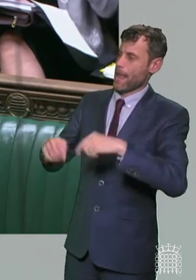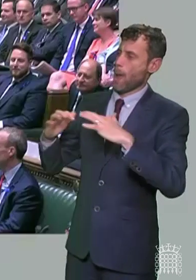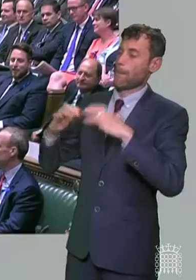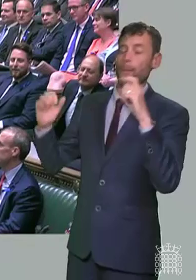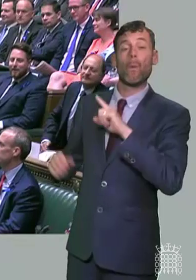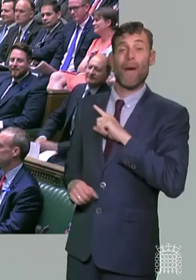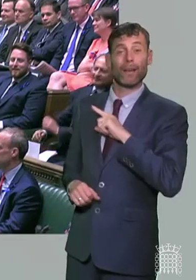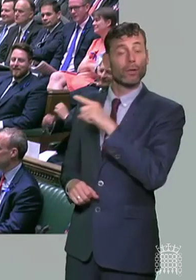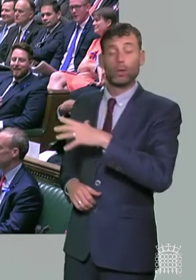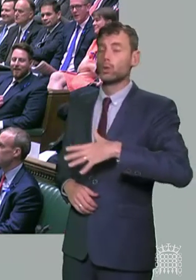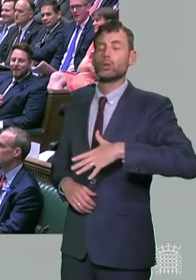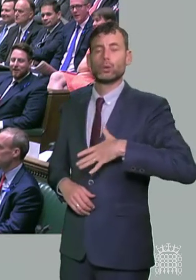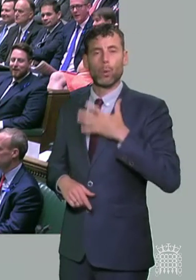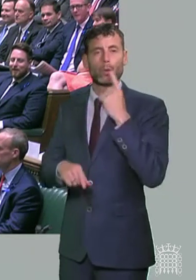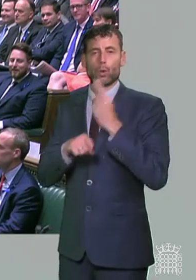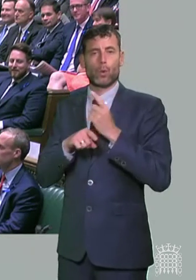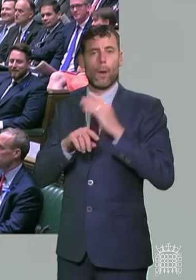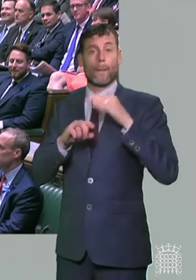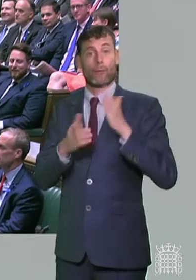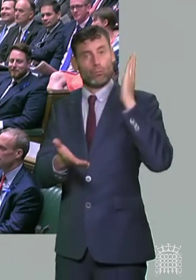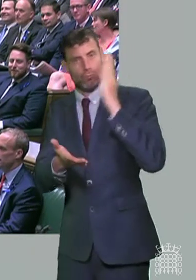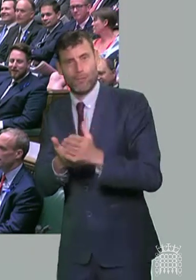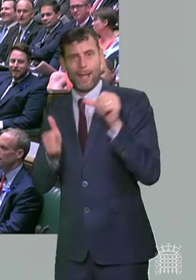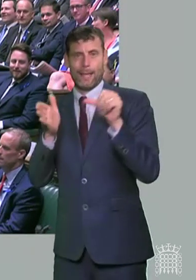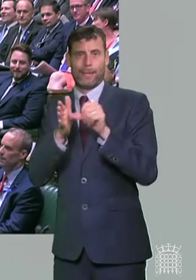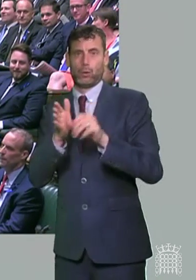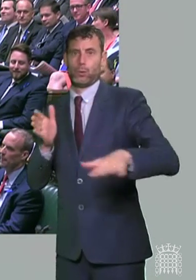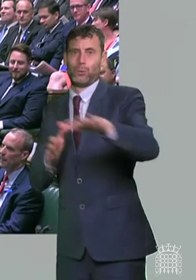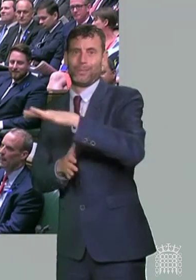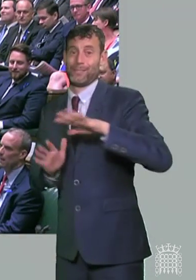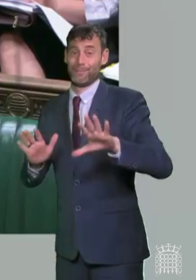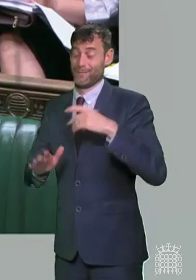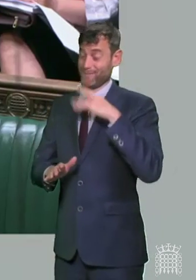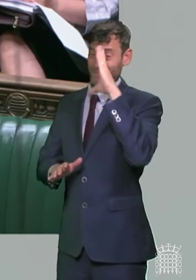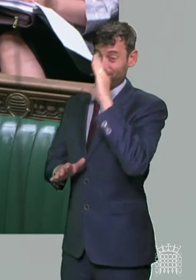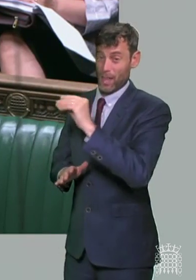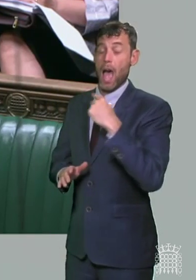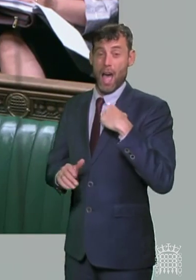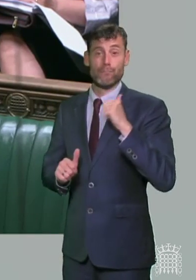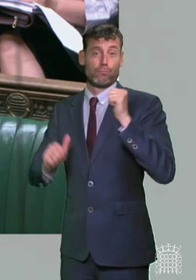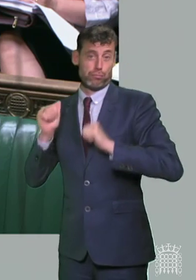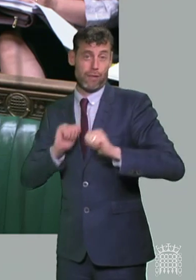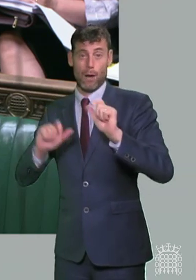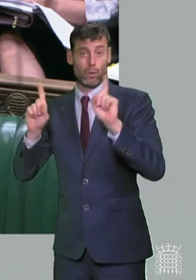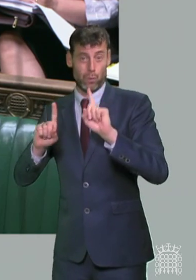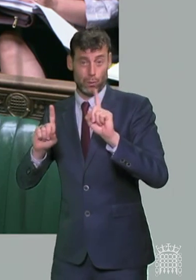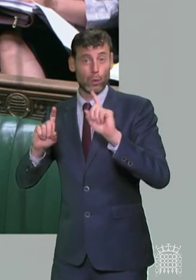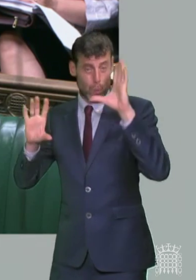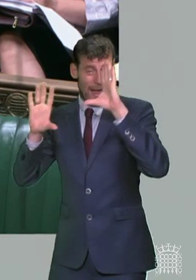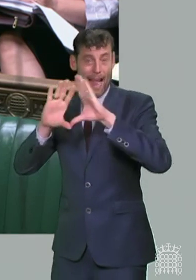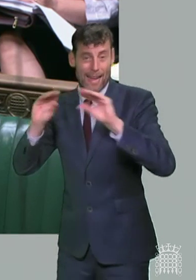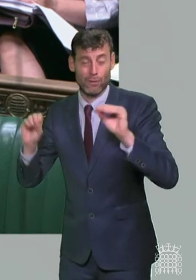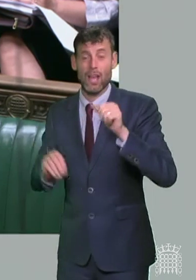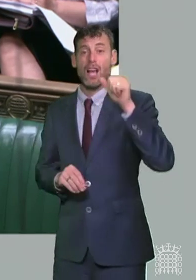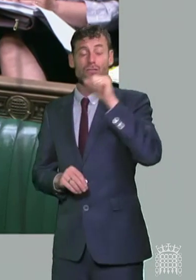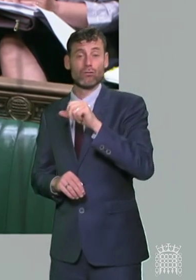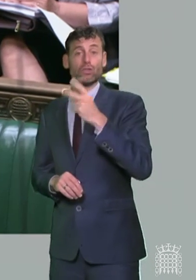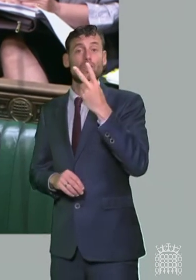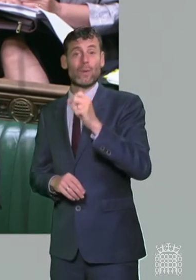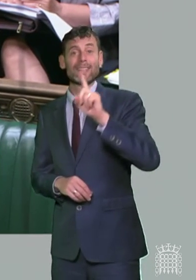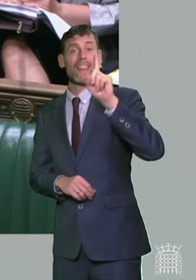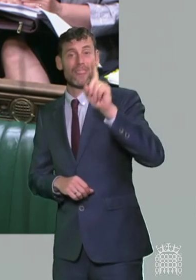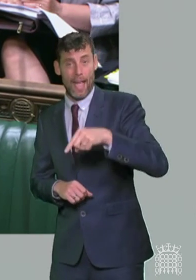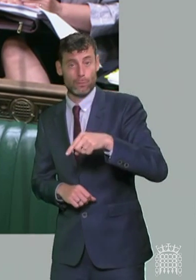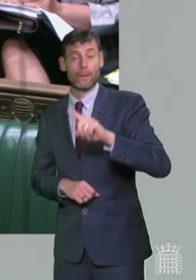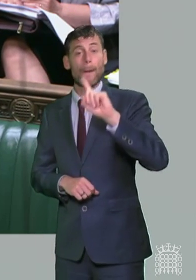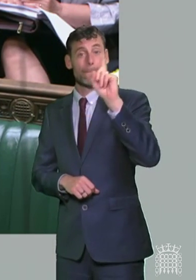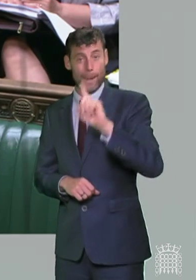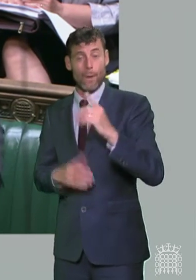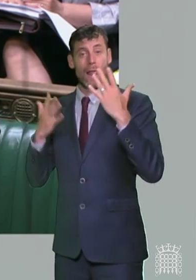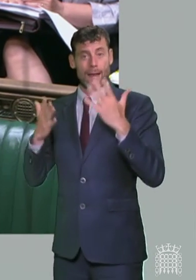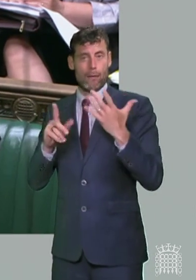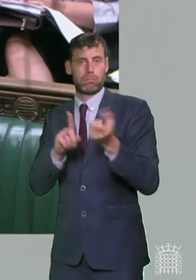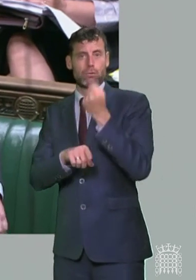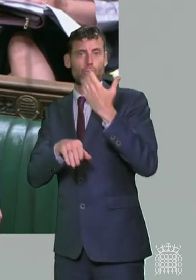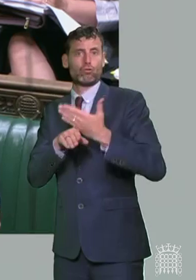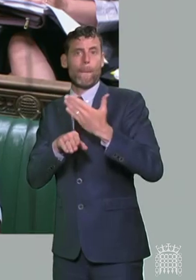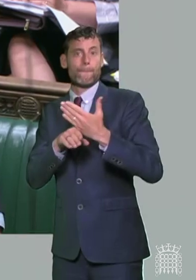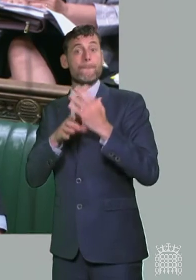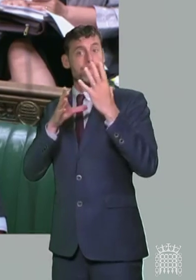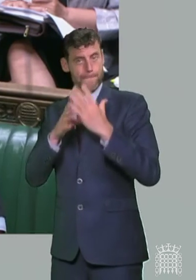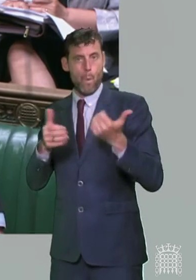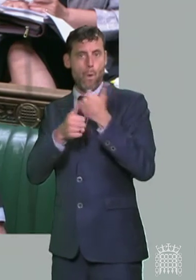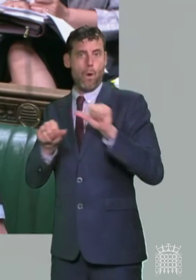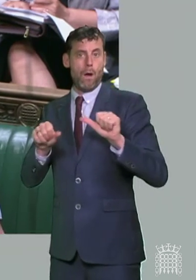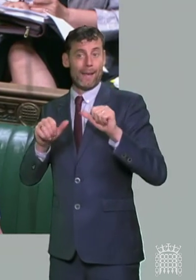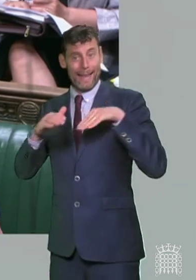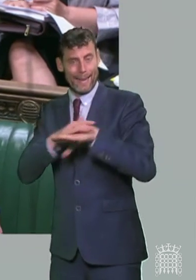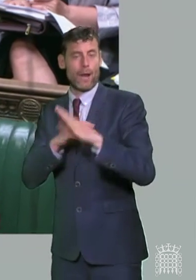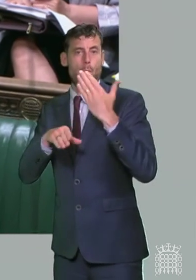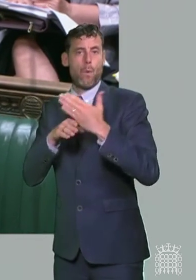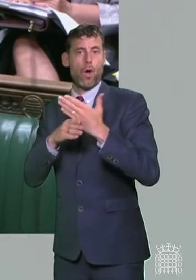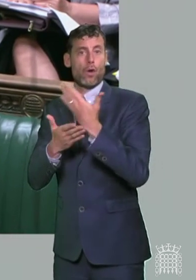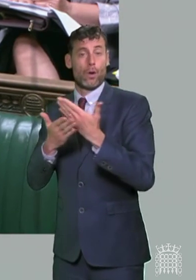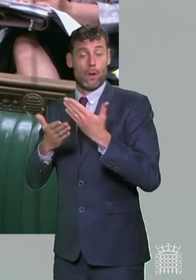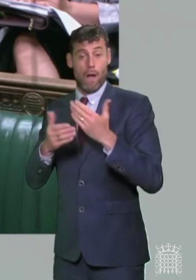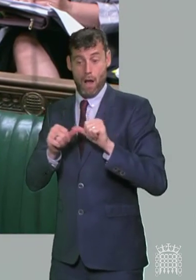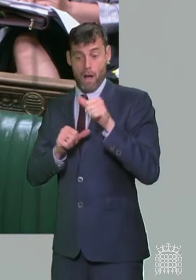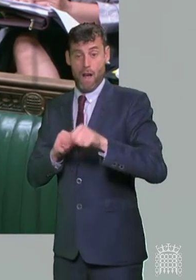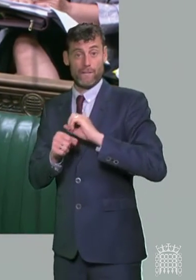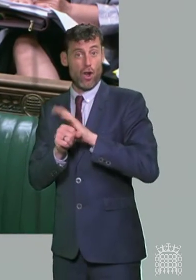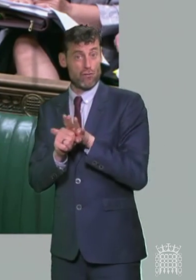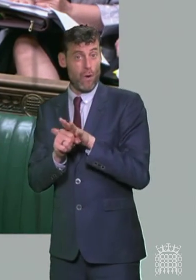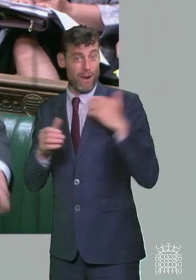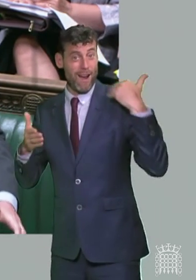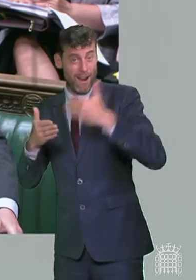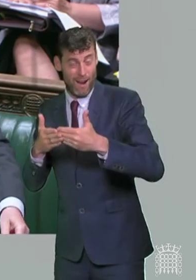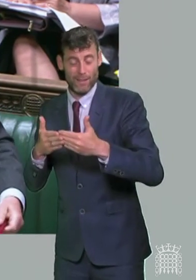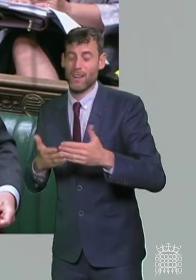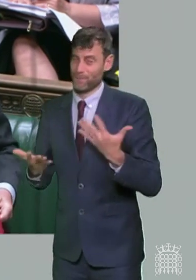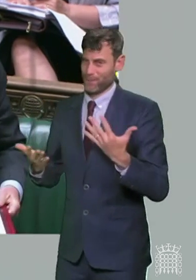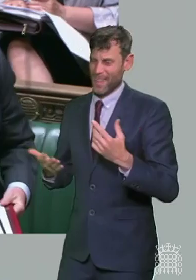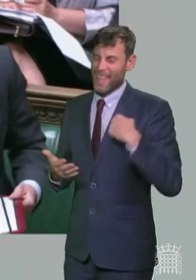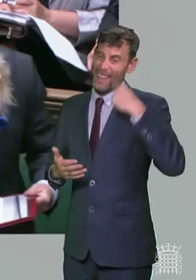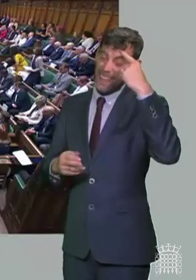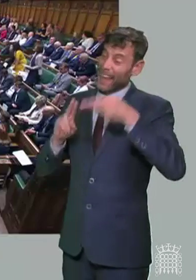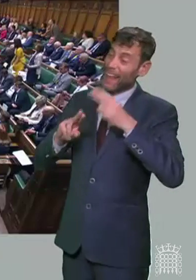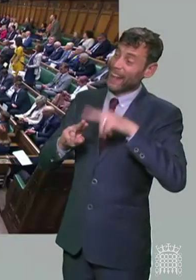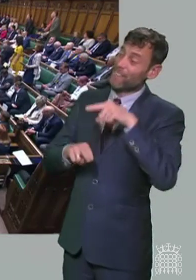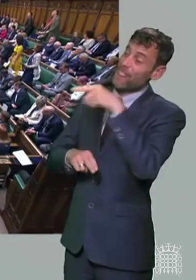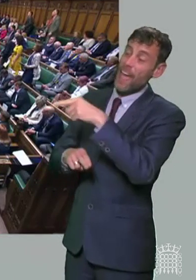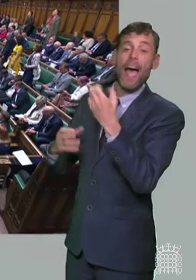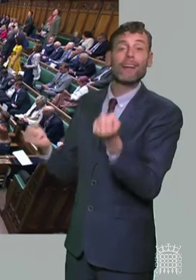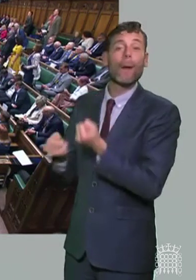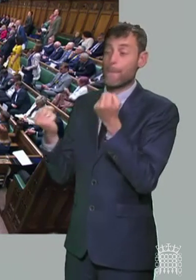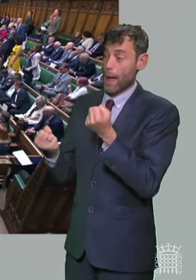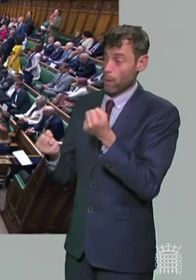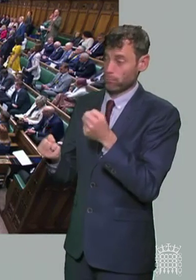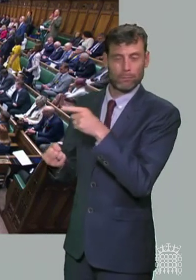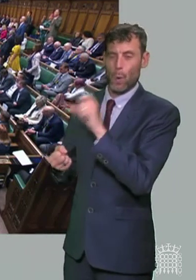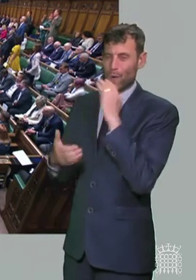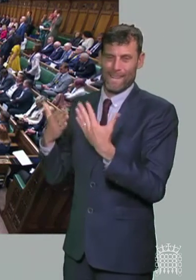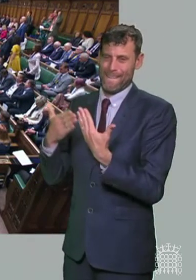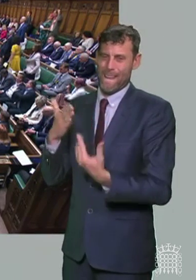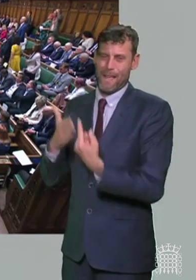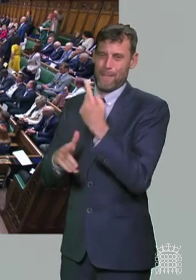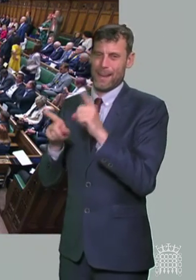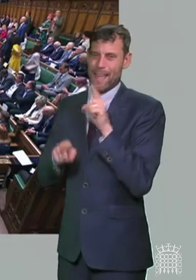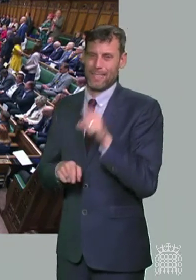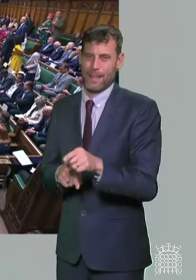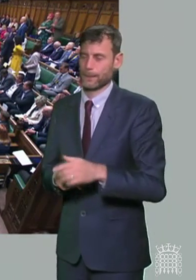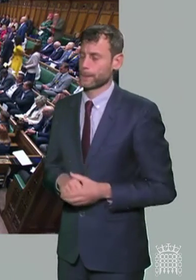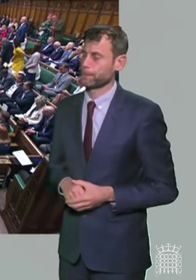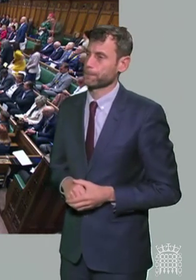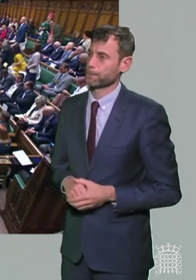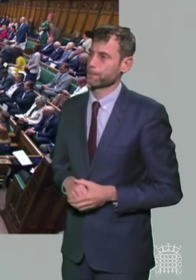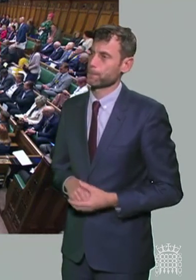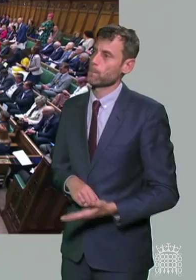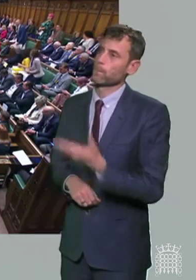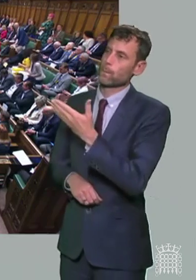I am proud to say that we now have 620,000 more people in payroll employment than before the pandemic began, which would never have been possible if we had listened to the Leader of the Opposition.